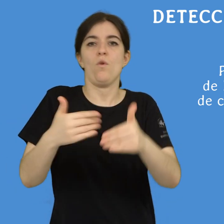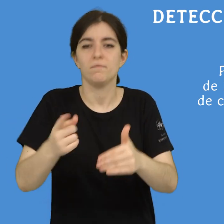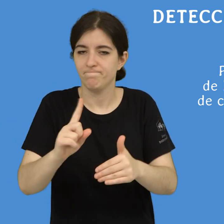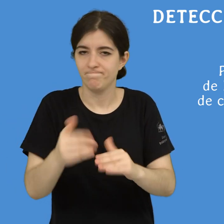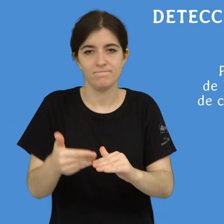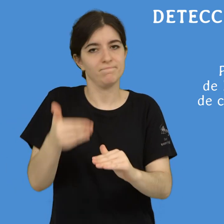no